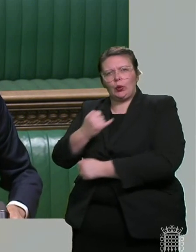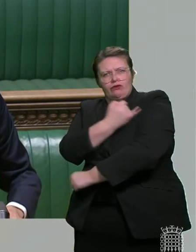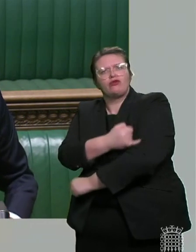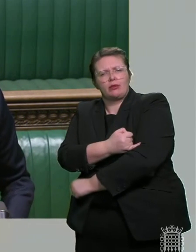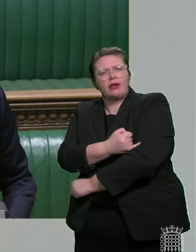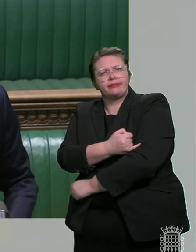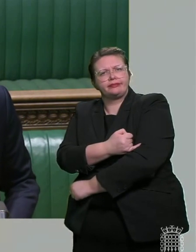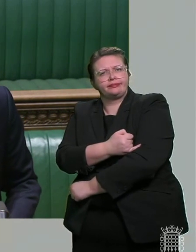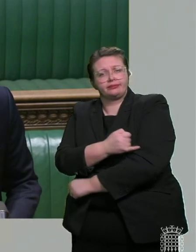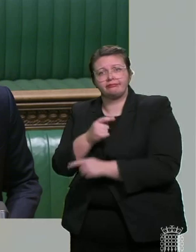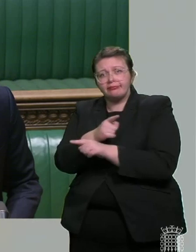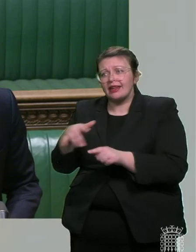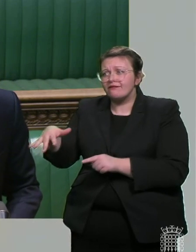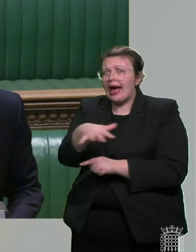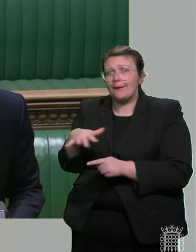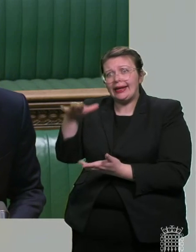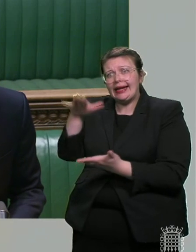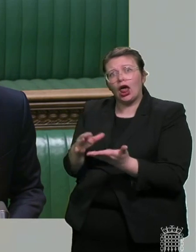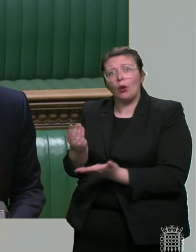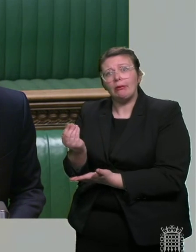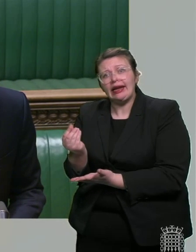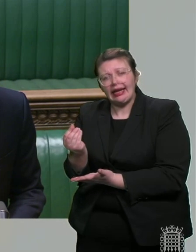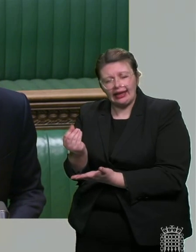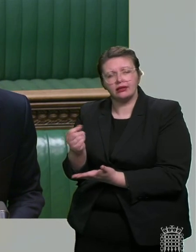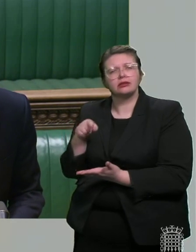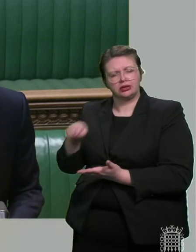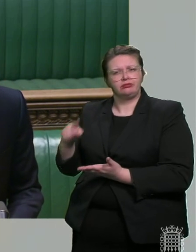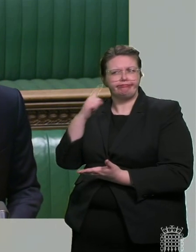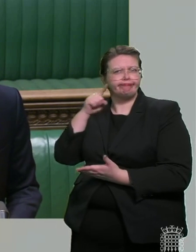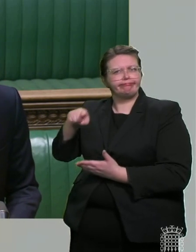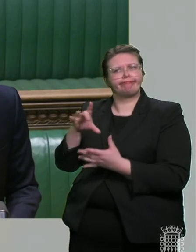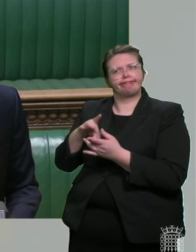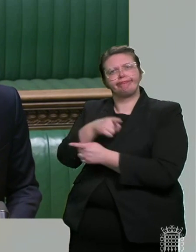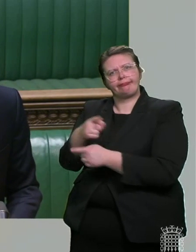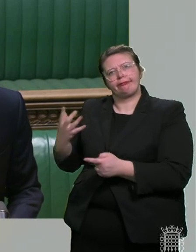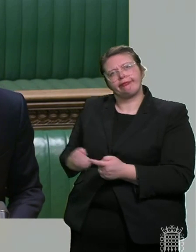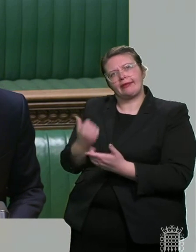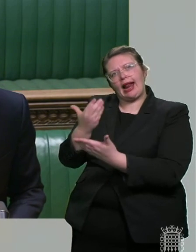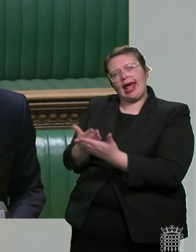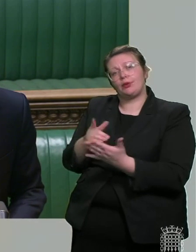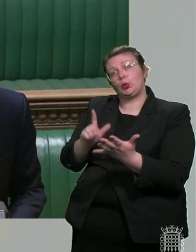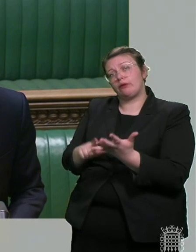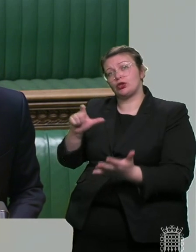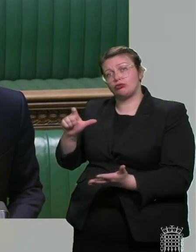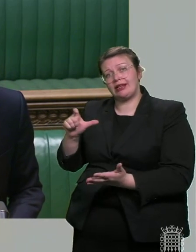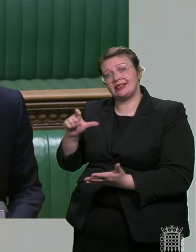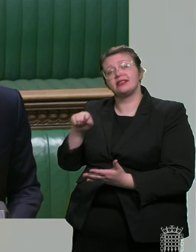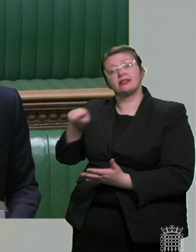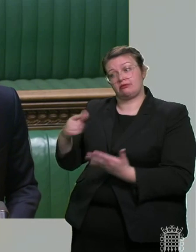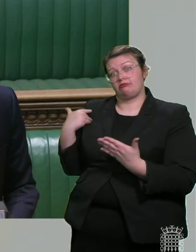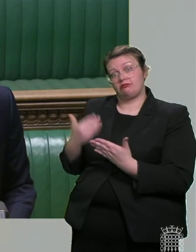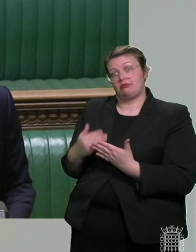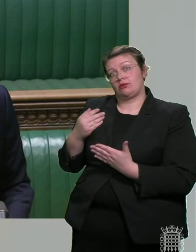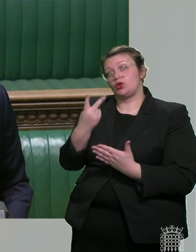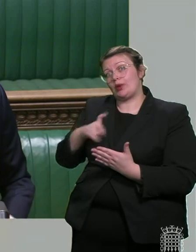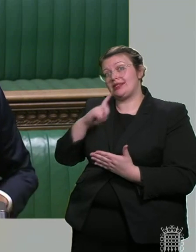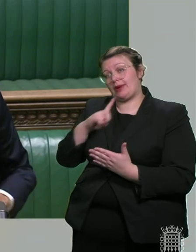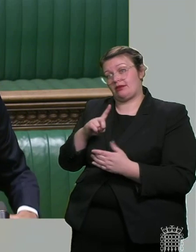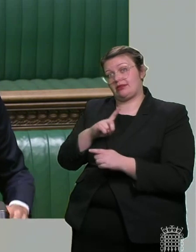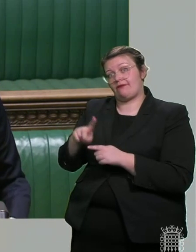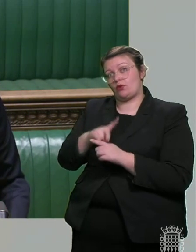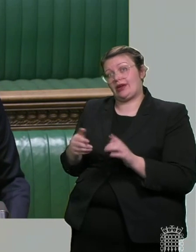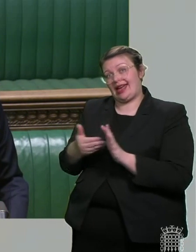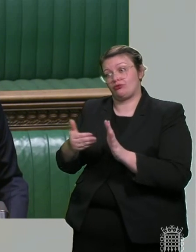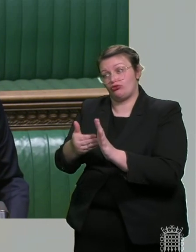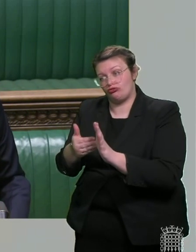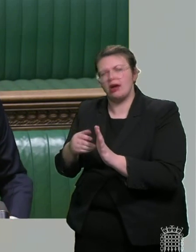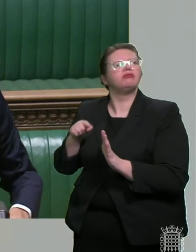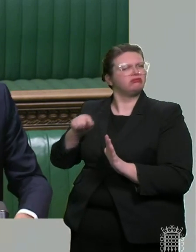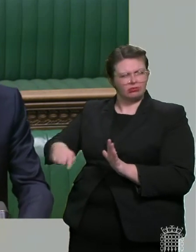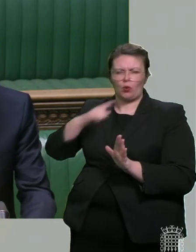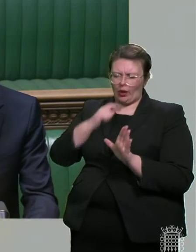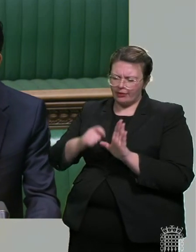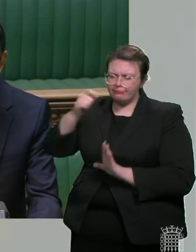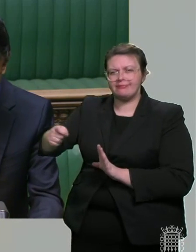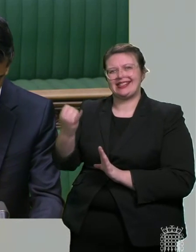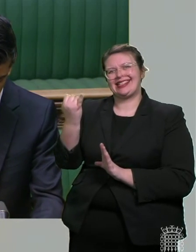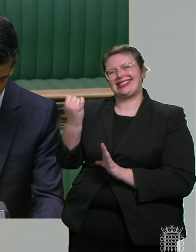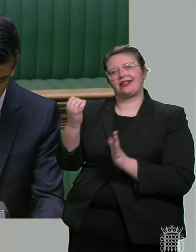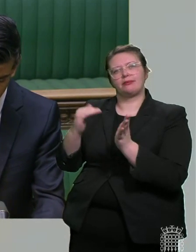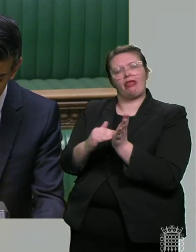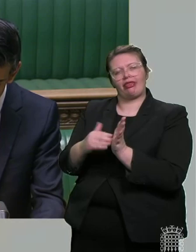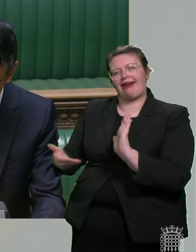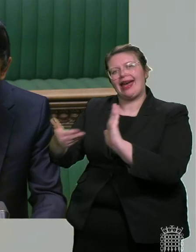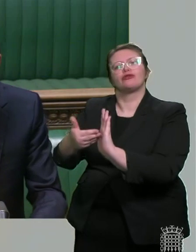To support low-income households, the universal credit uplift of £20 a week will continue for a further six months, well beyond the end of this national lockdown.